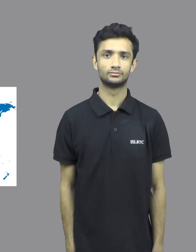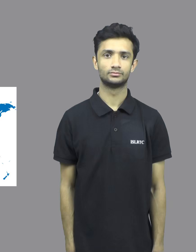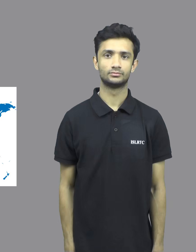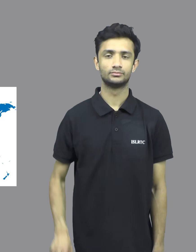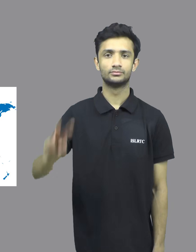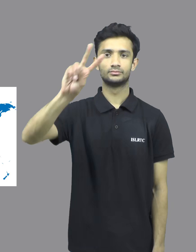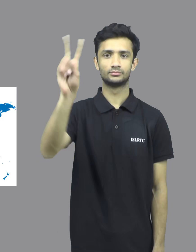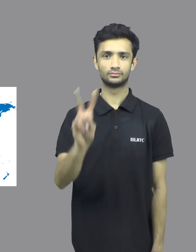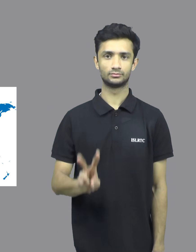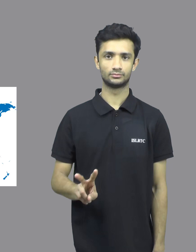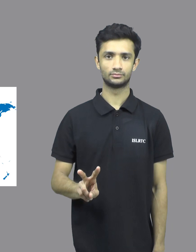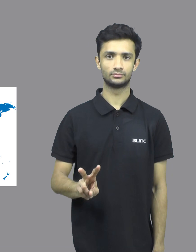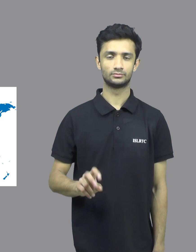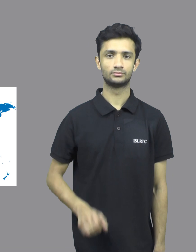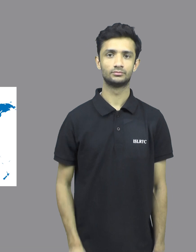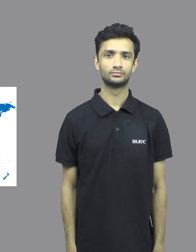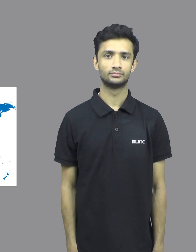Vietnam